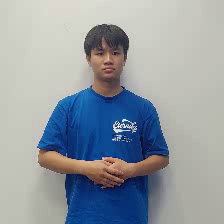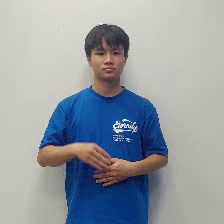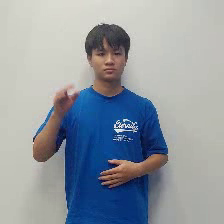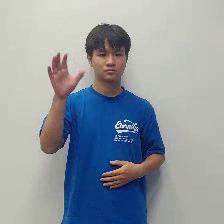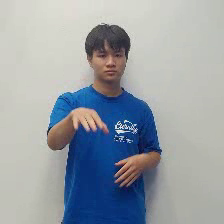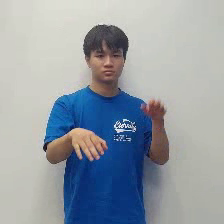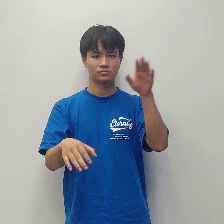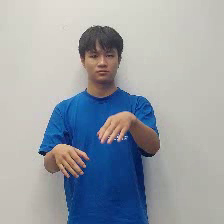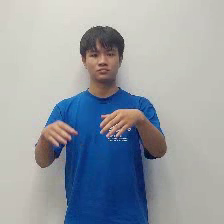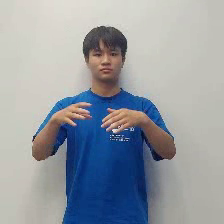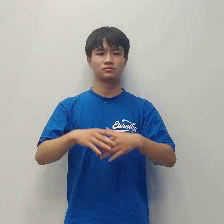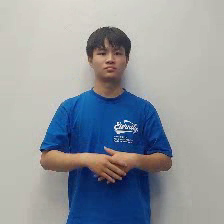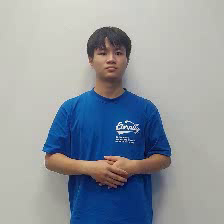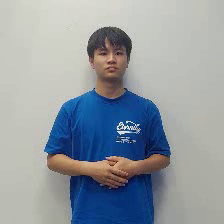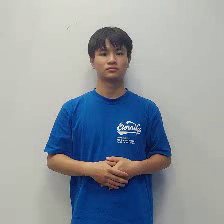Con gấu